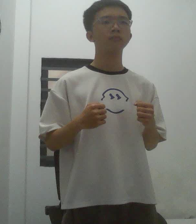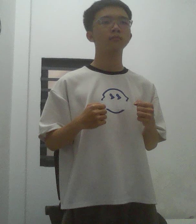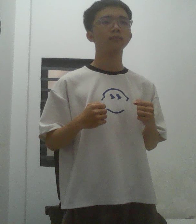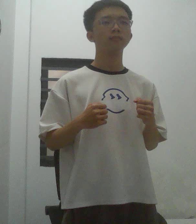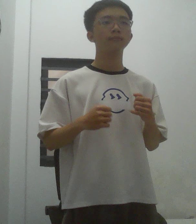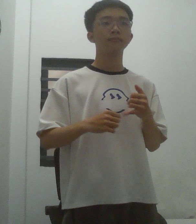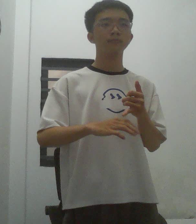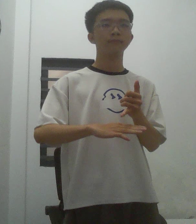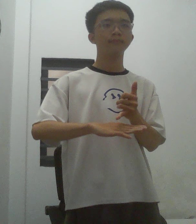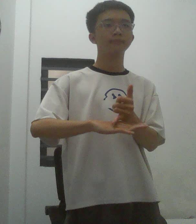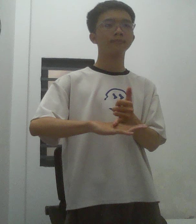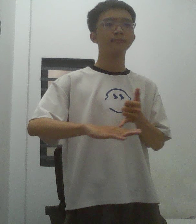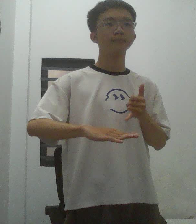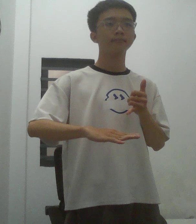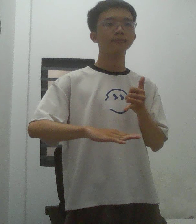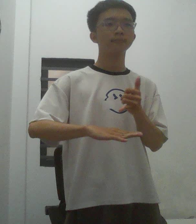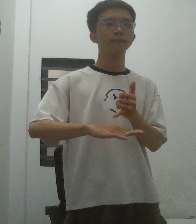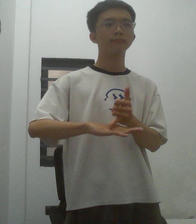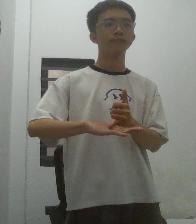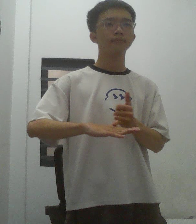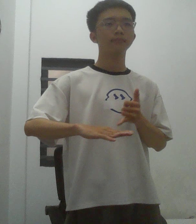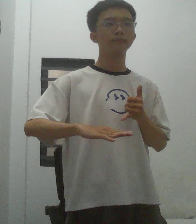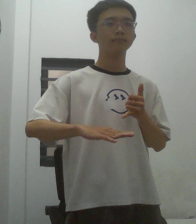cuoi tuan